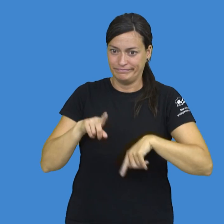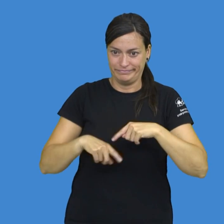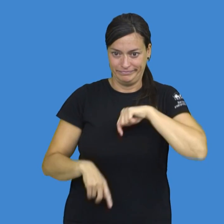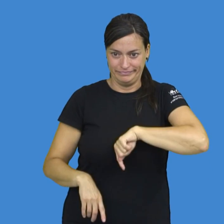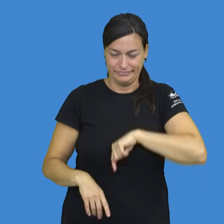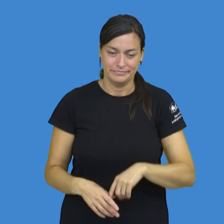sentir